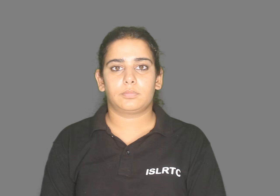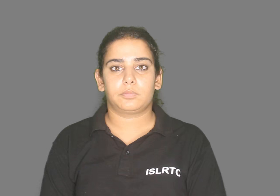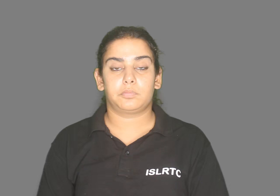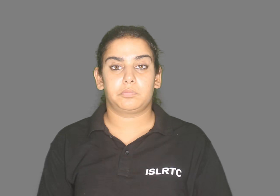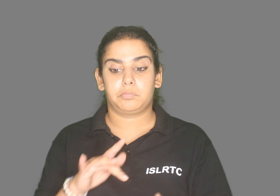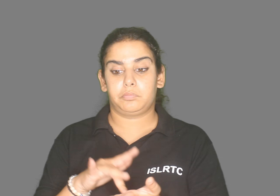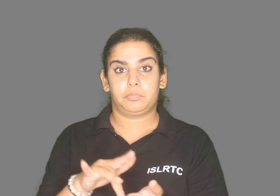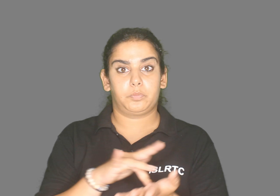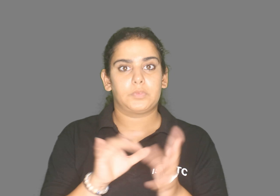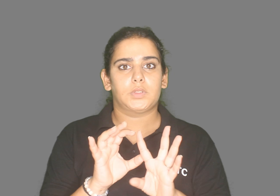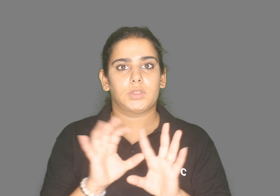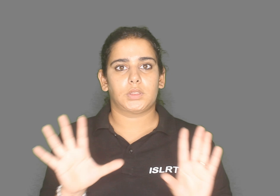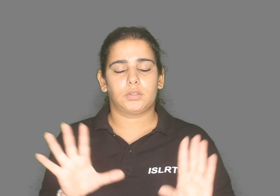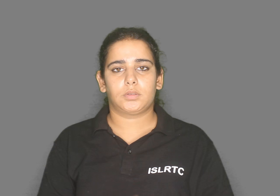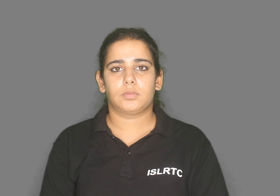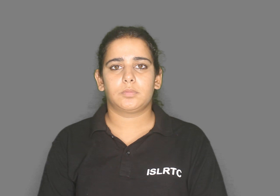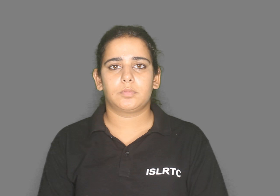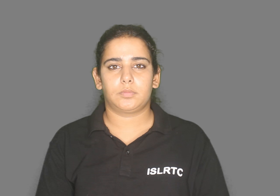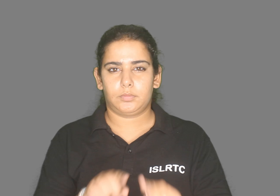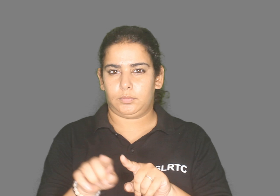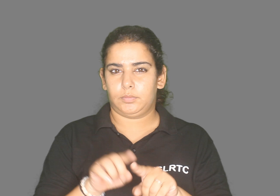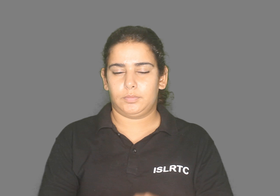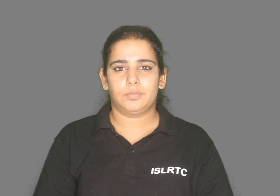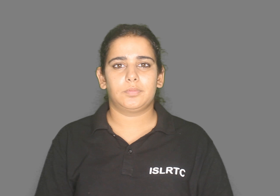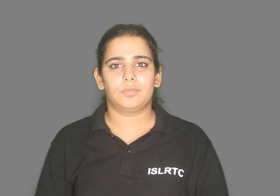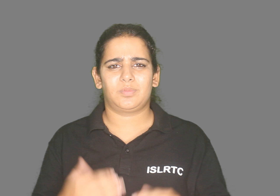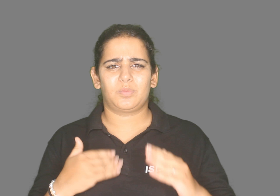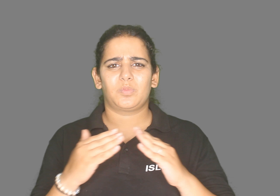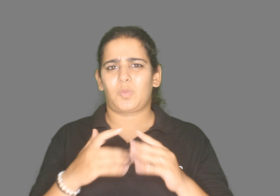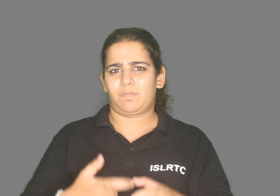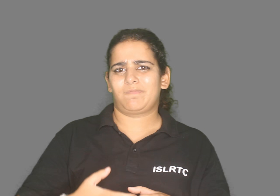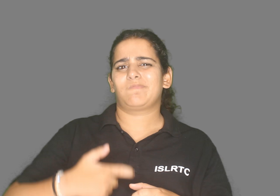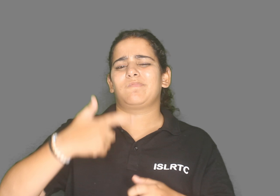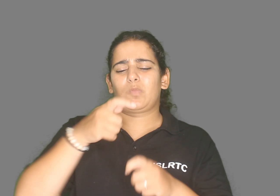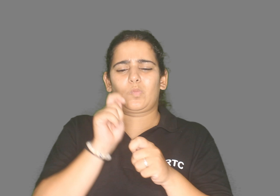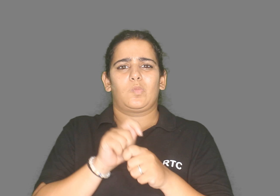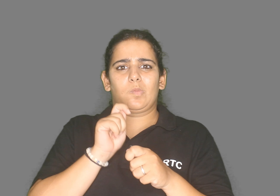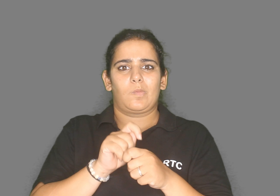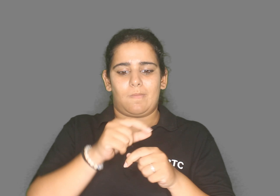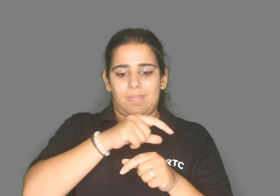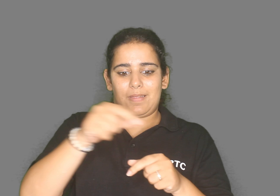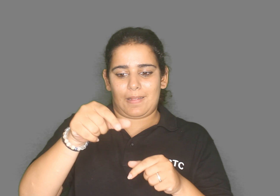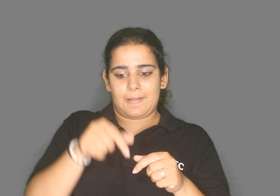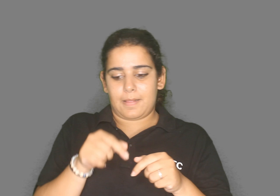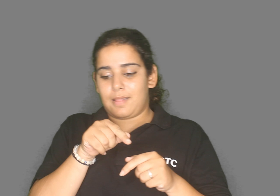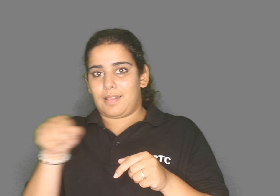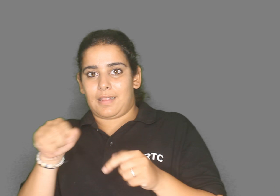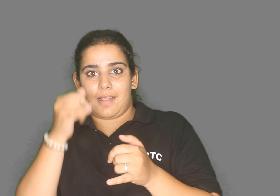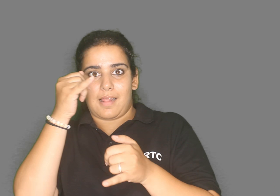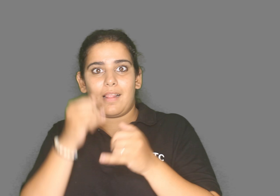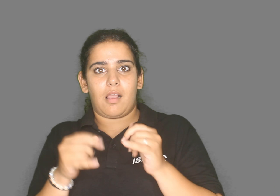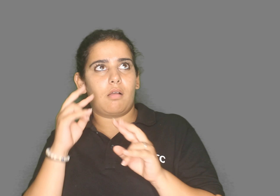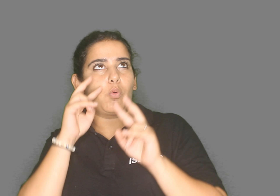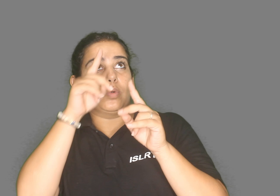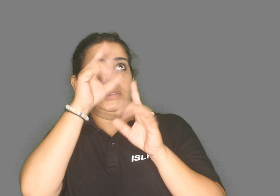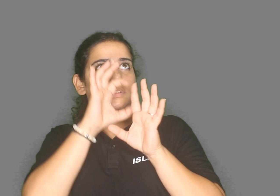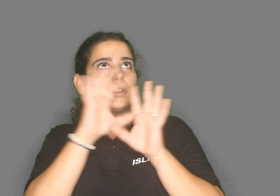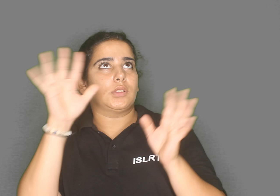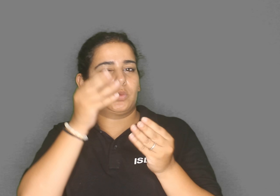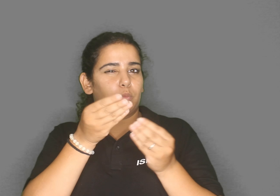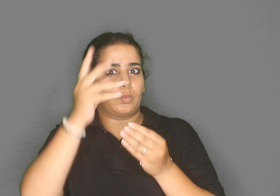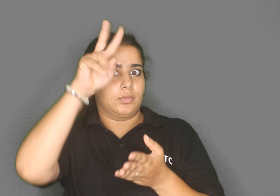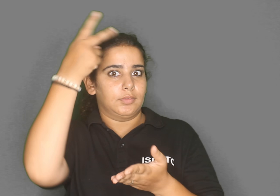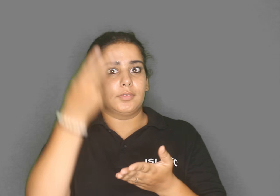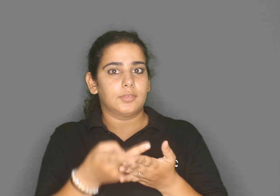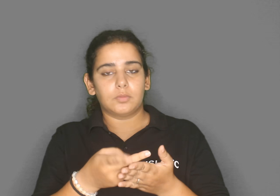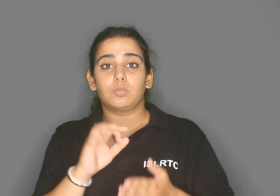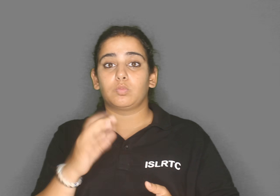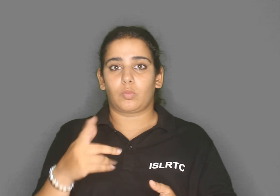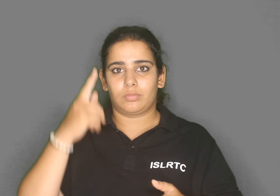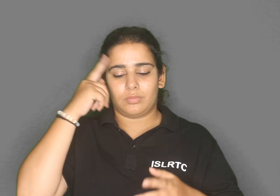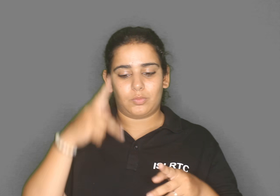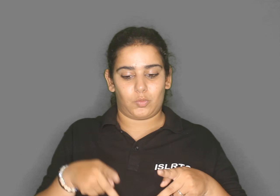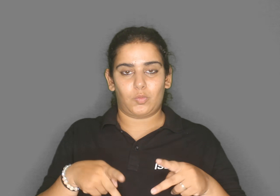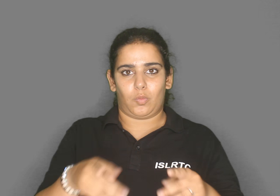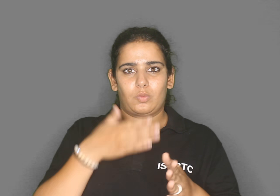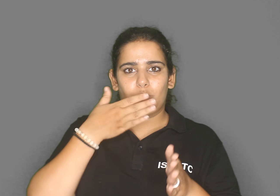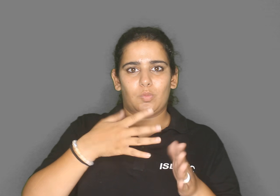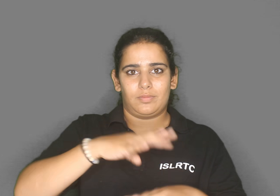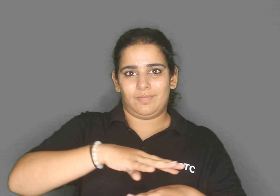Control access zone A Control access zone is used for leading edge or xed edge work where a minimum distance from the edge